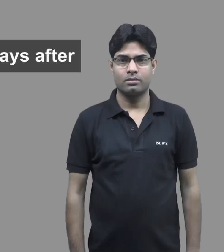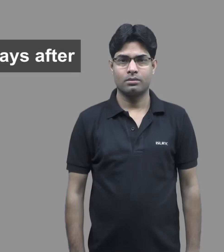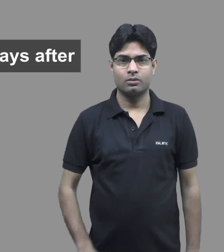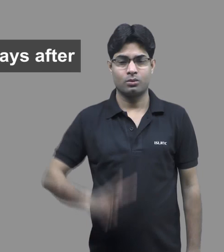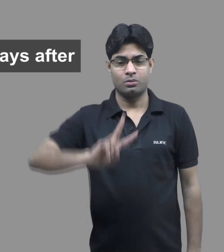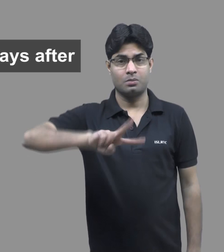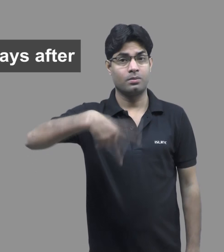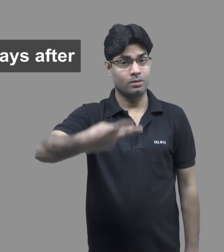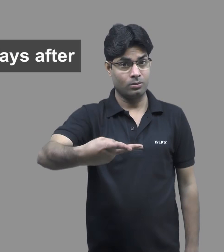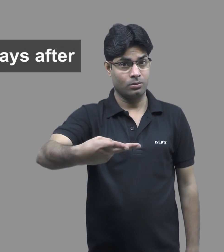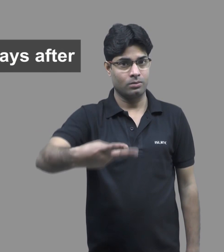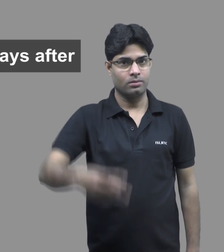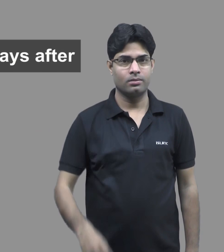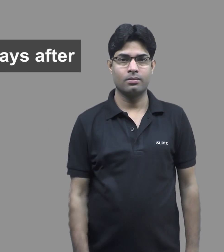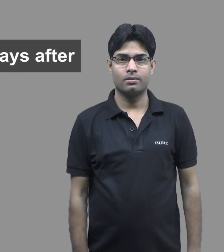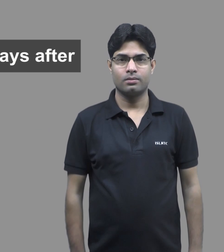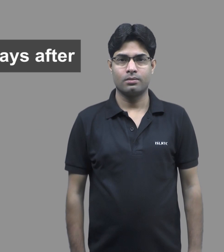Two Days After